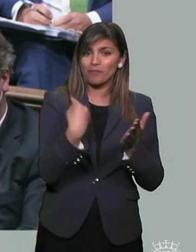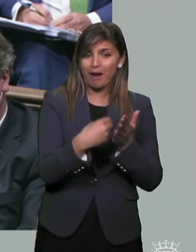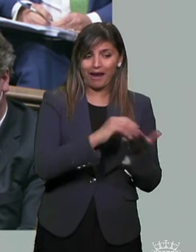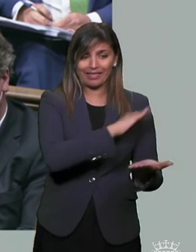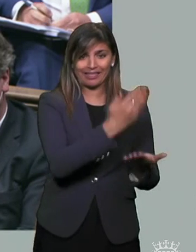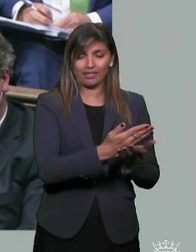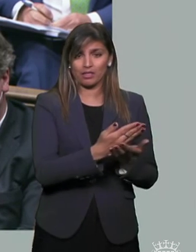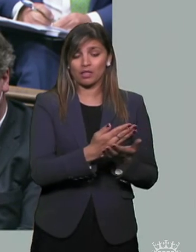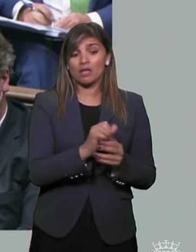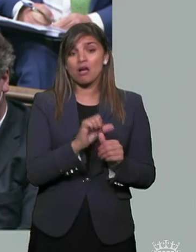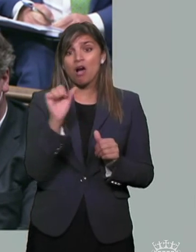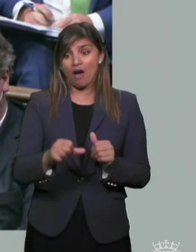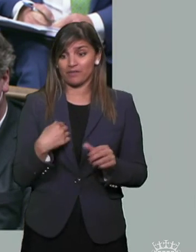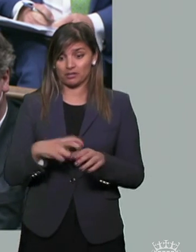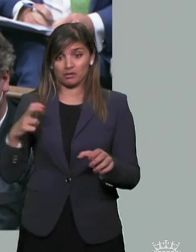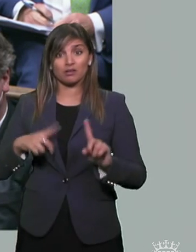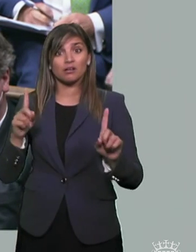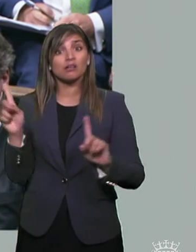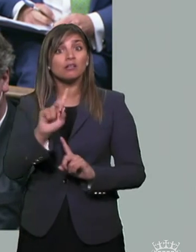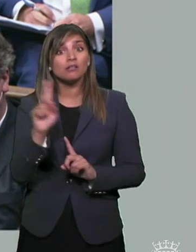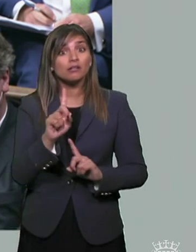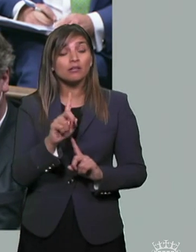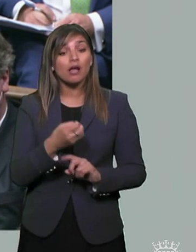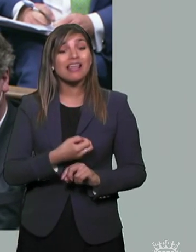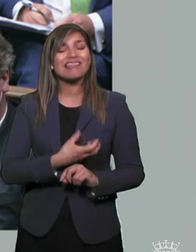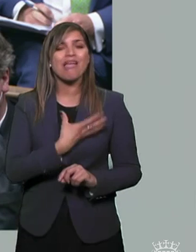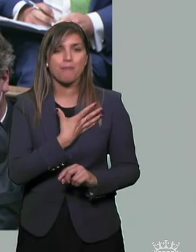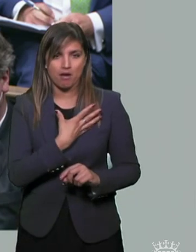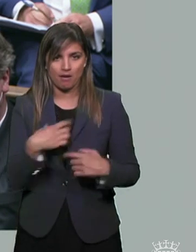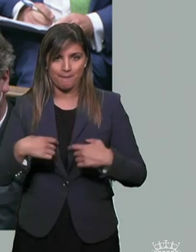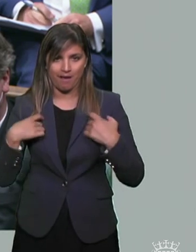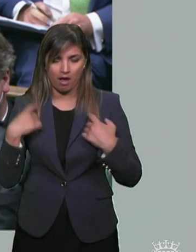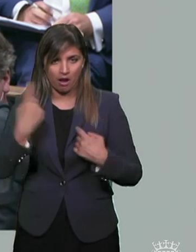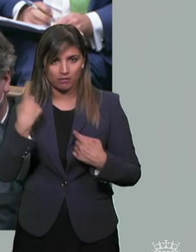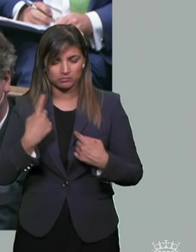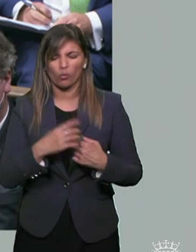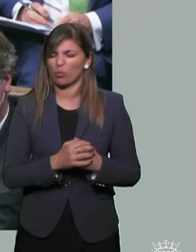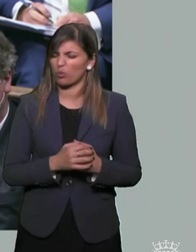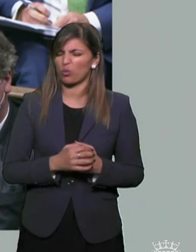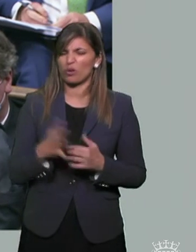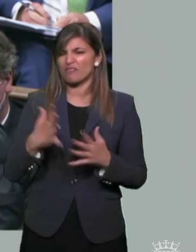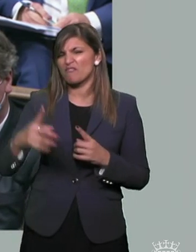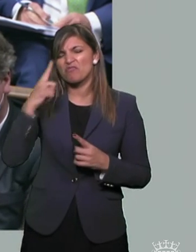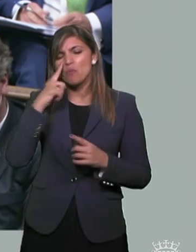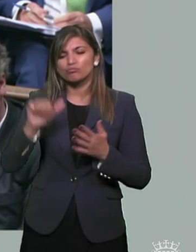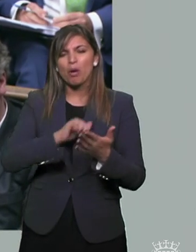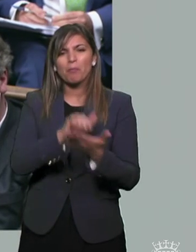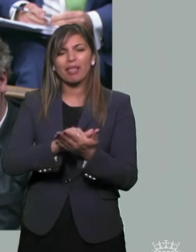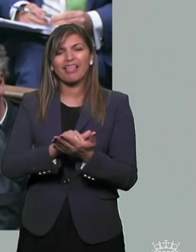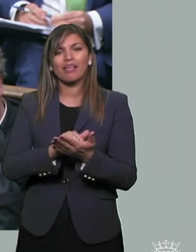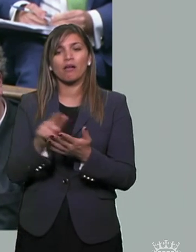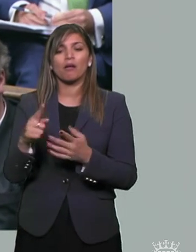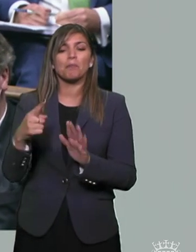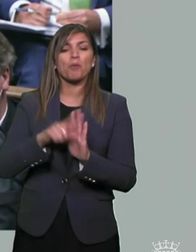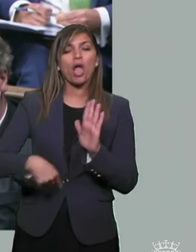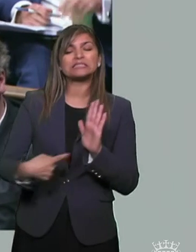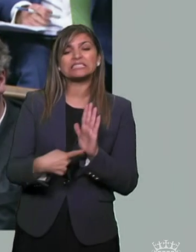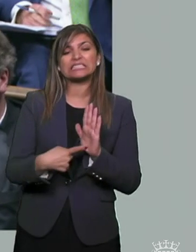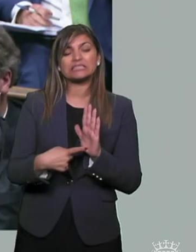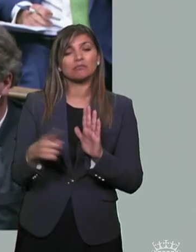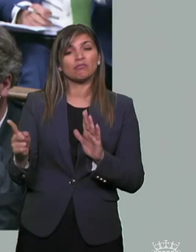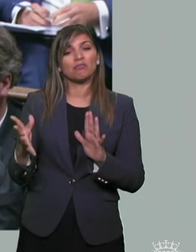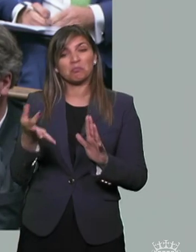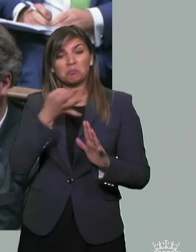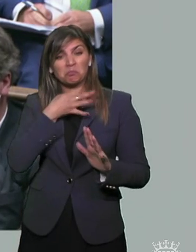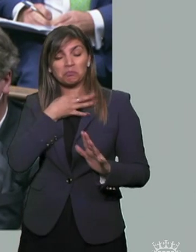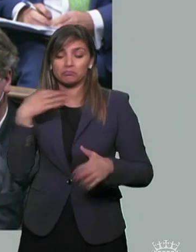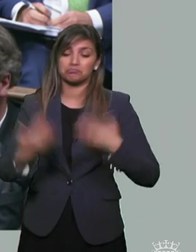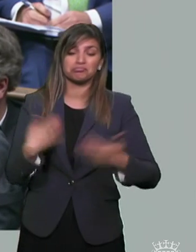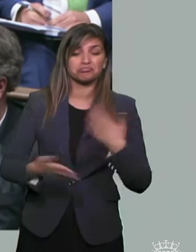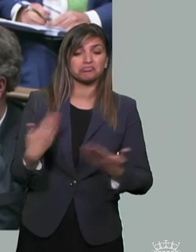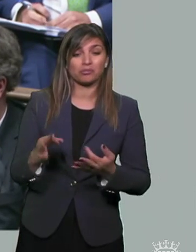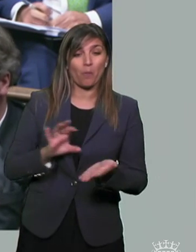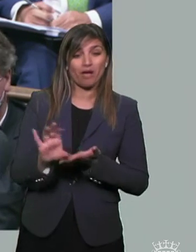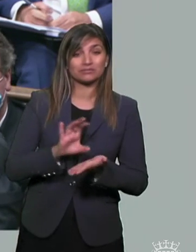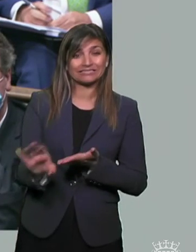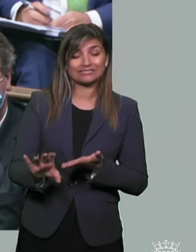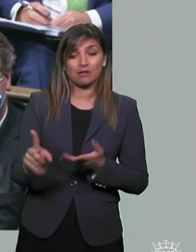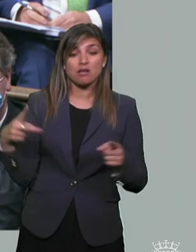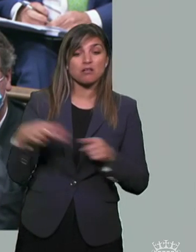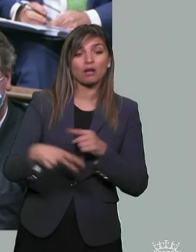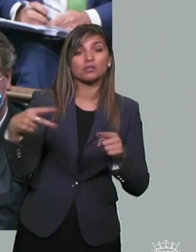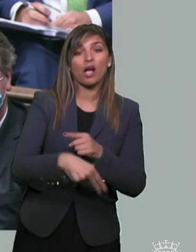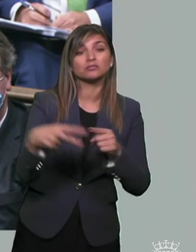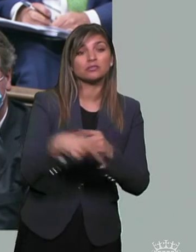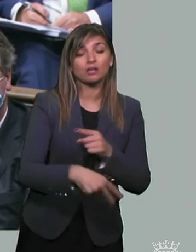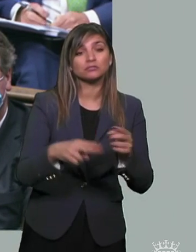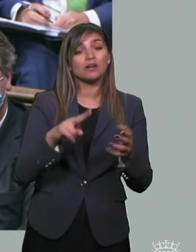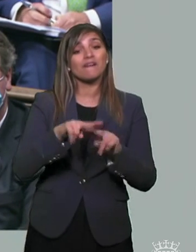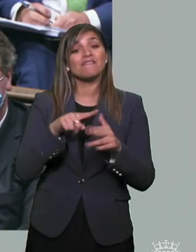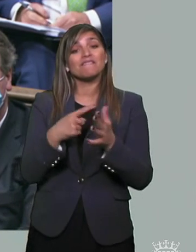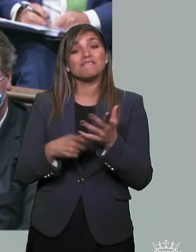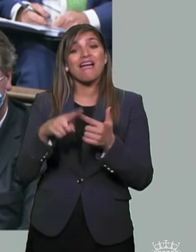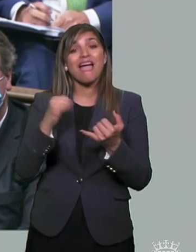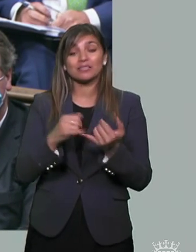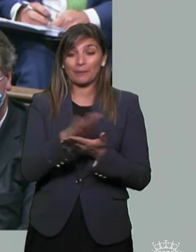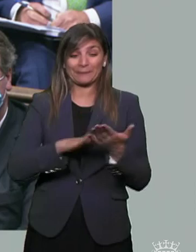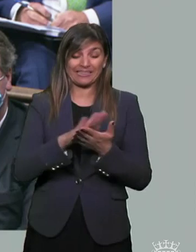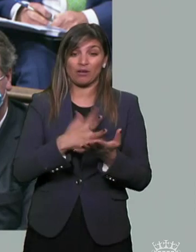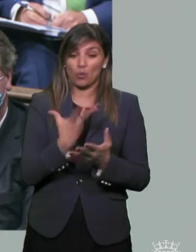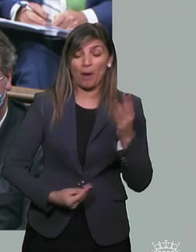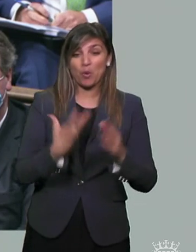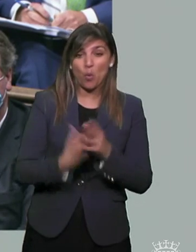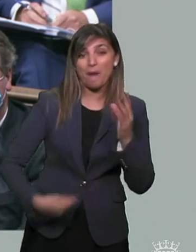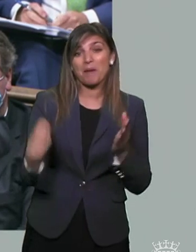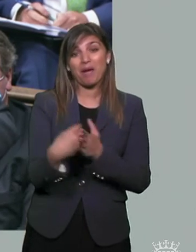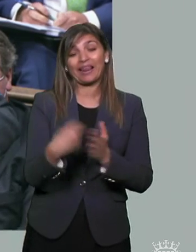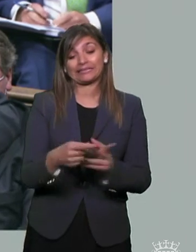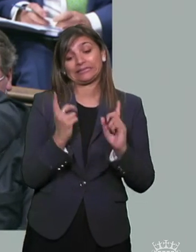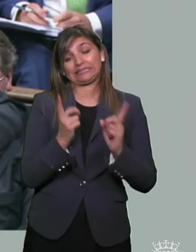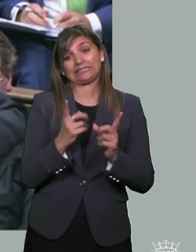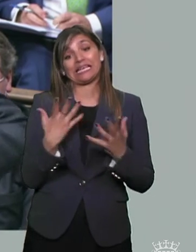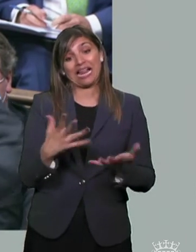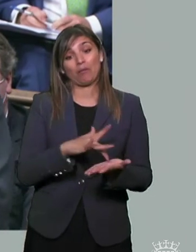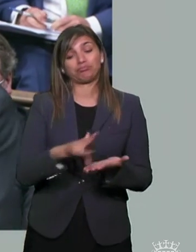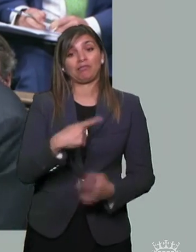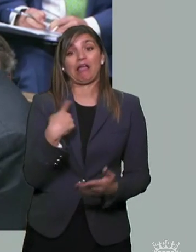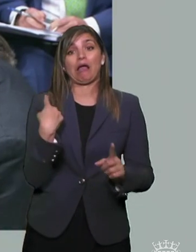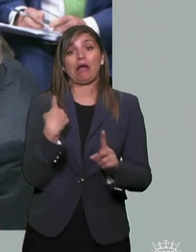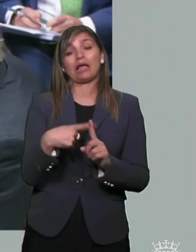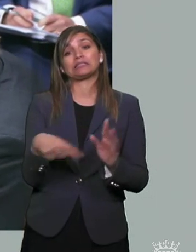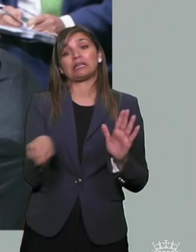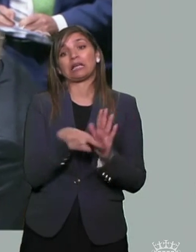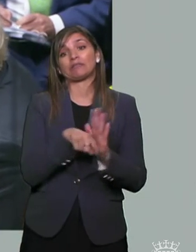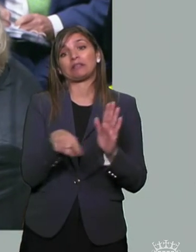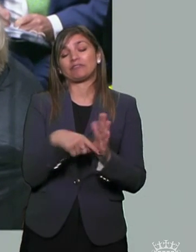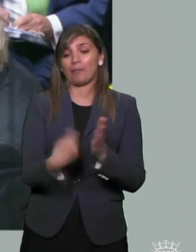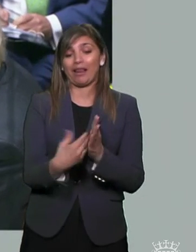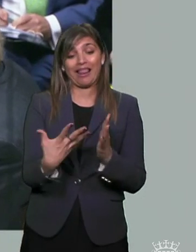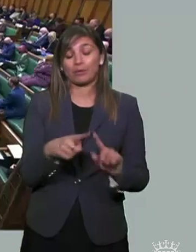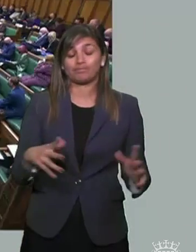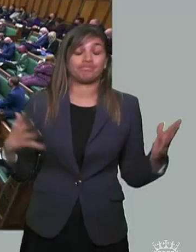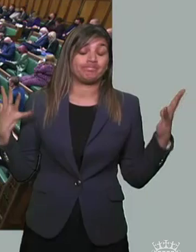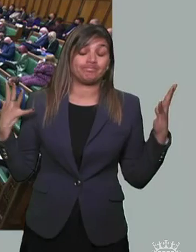Actually, what happened was that the Labour Mayor of London embarked on a reckless, unfunded fares policy, cutting fares recklessly so as to leave a huge black hole in Transport for London’s finances.